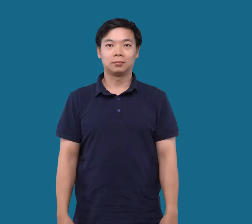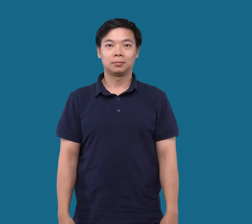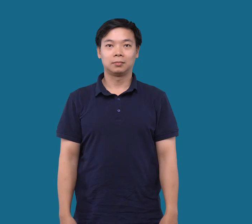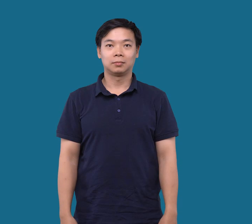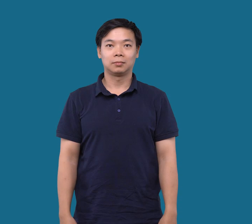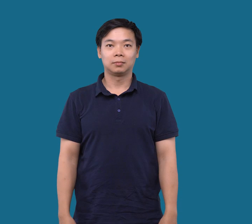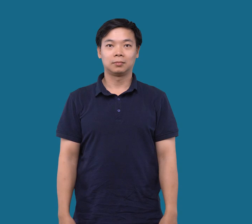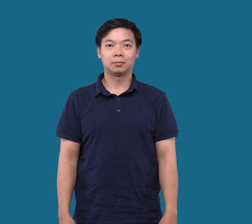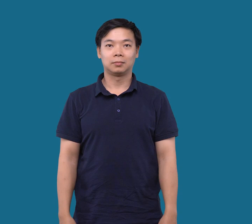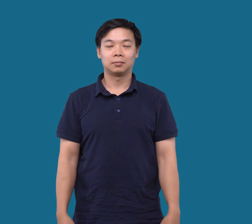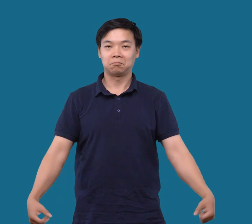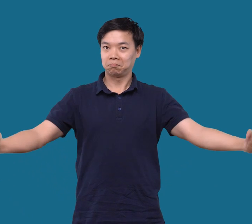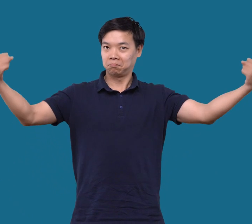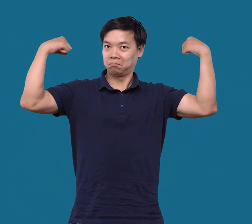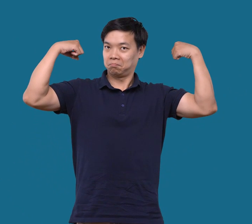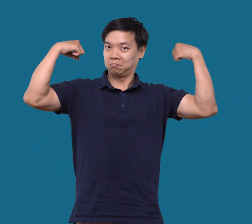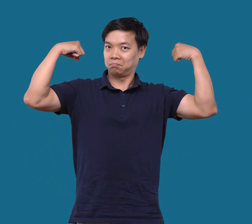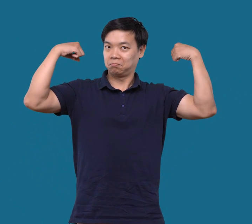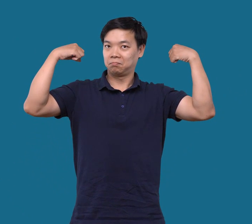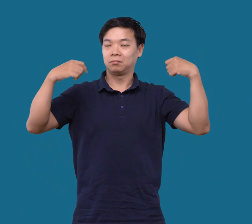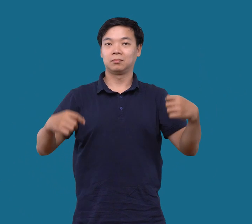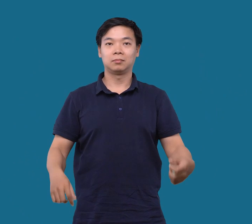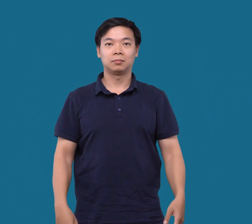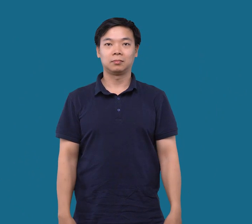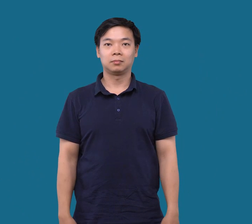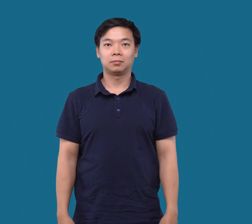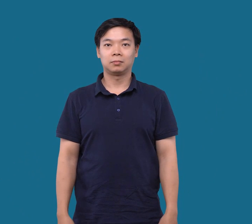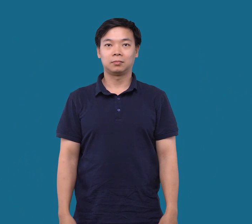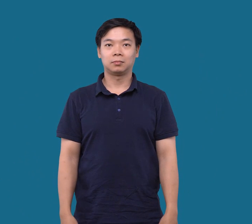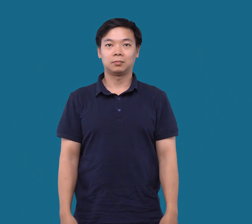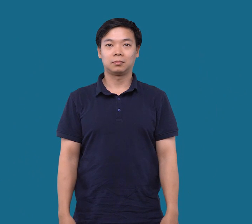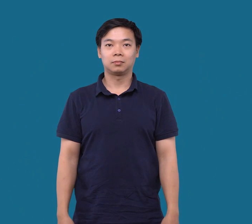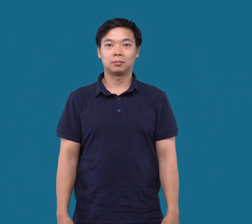khoẻ mạnh